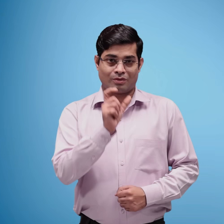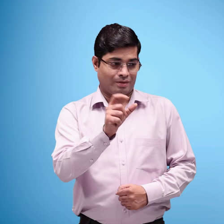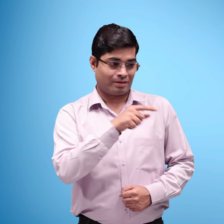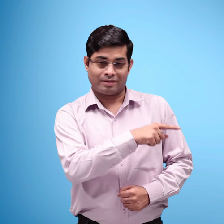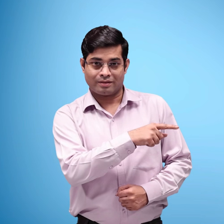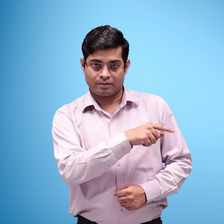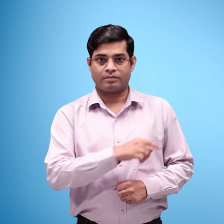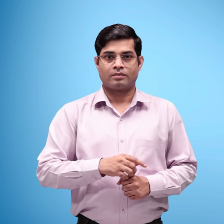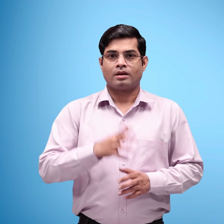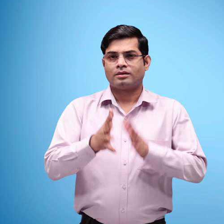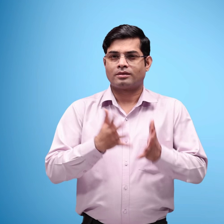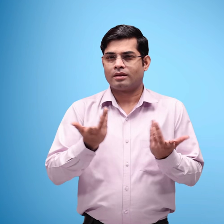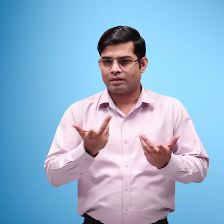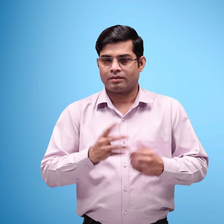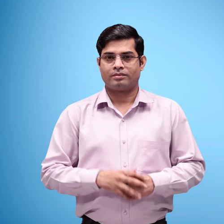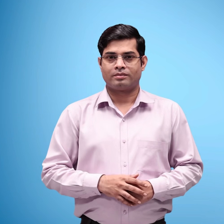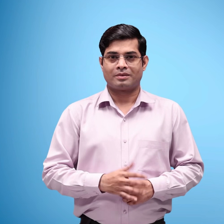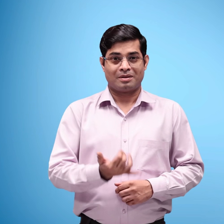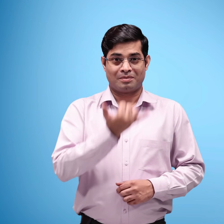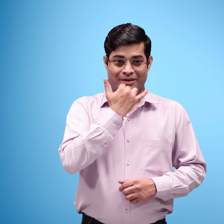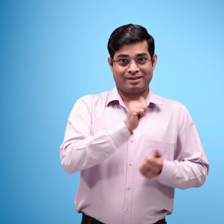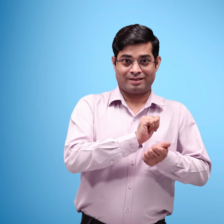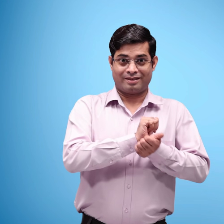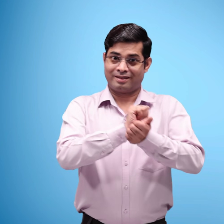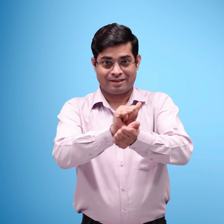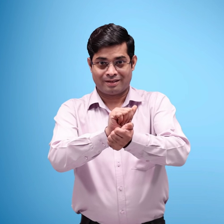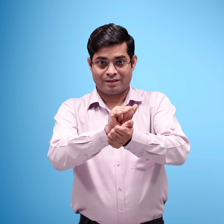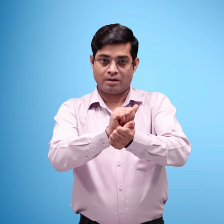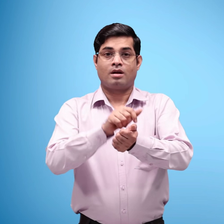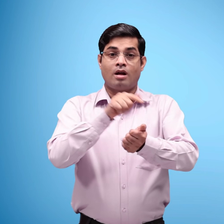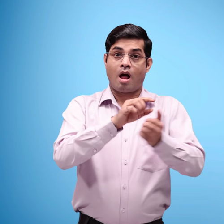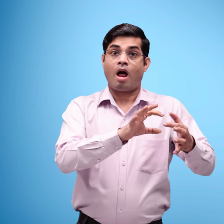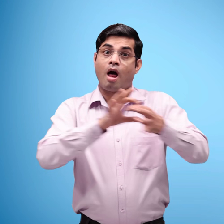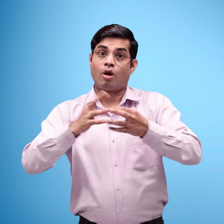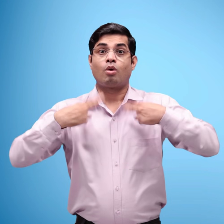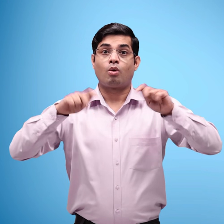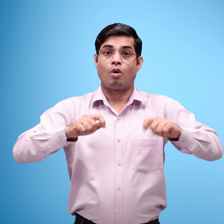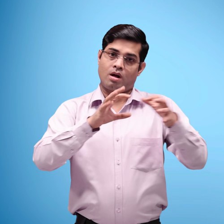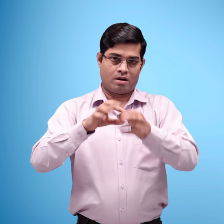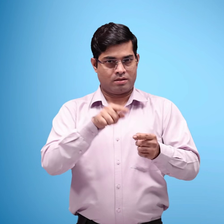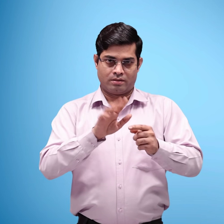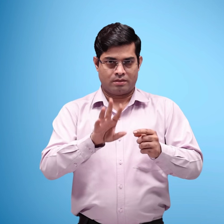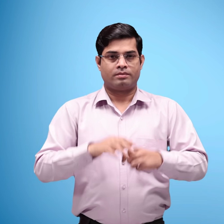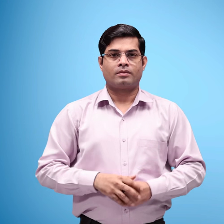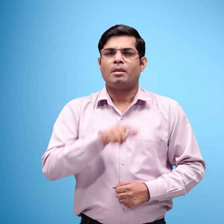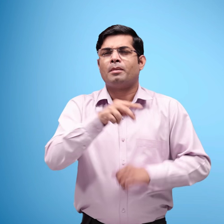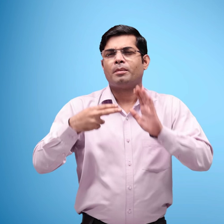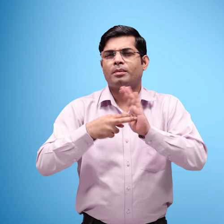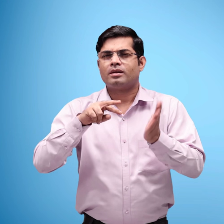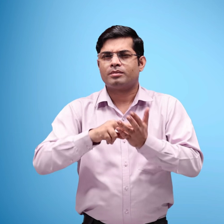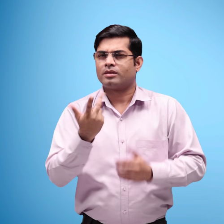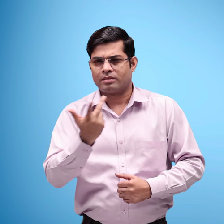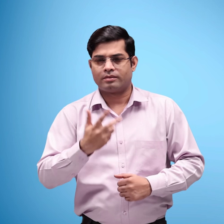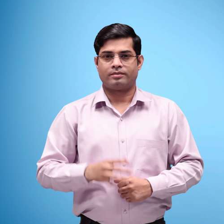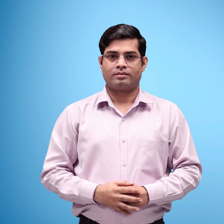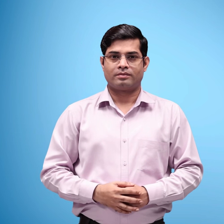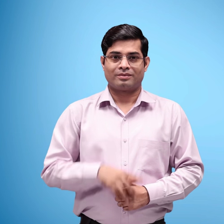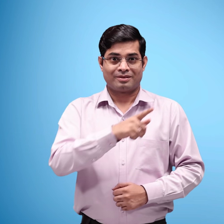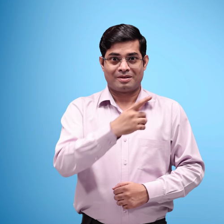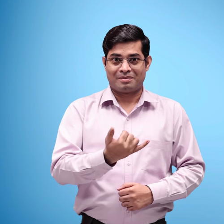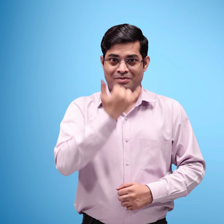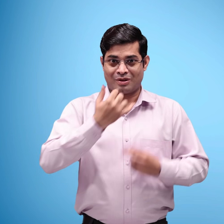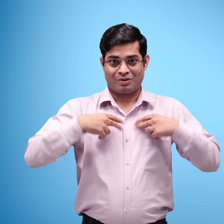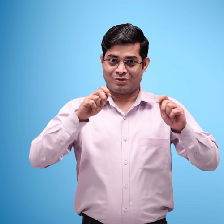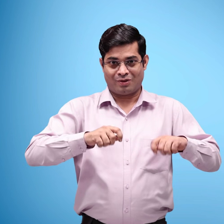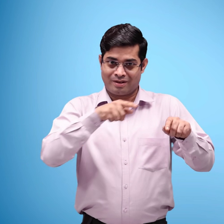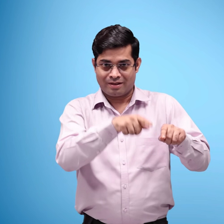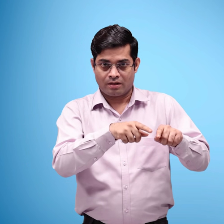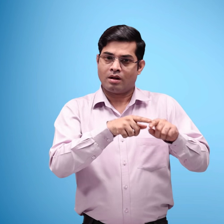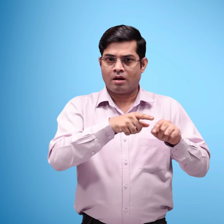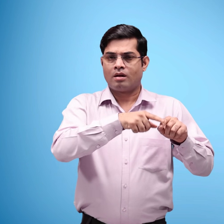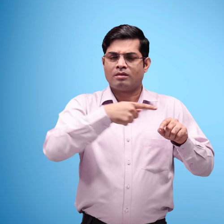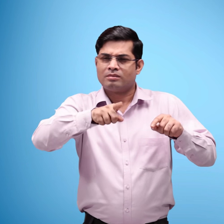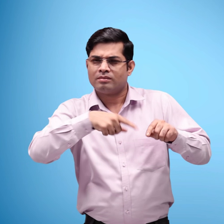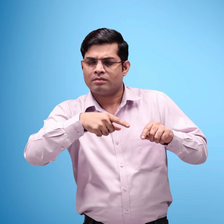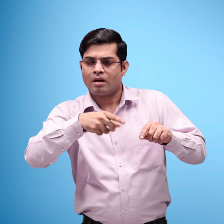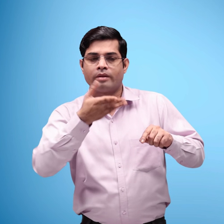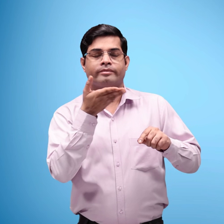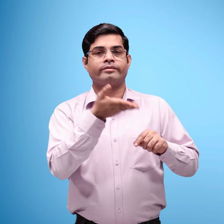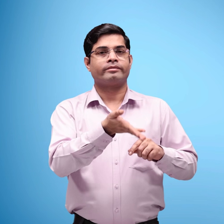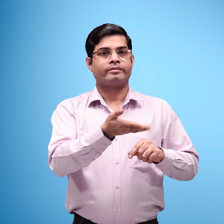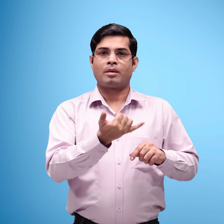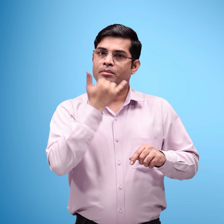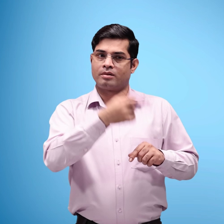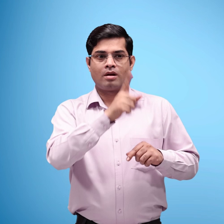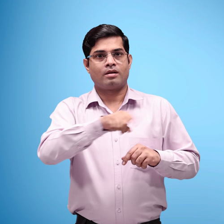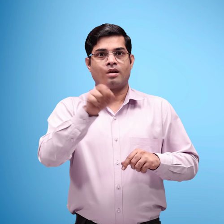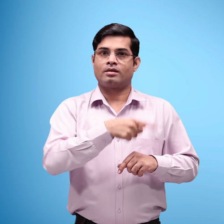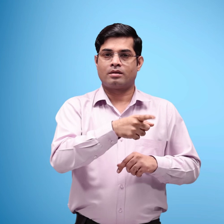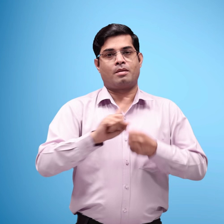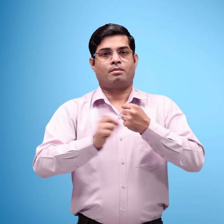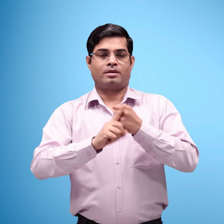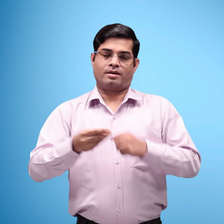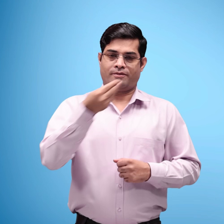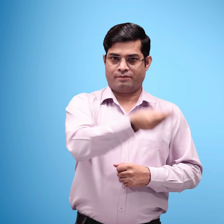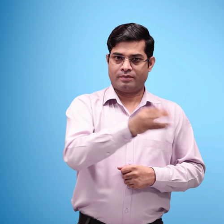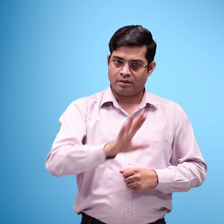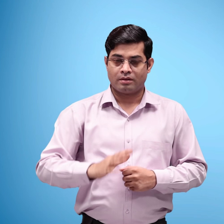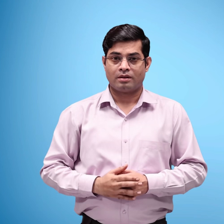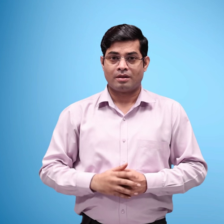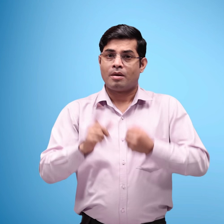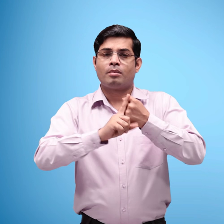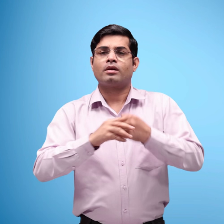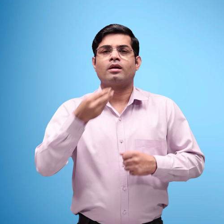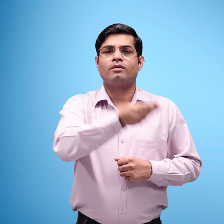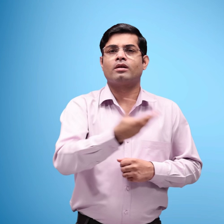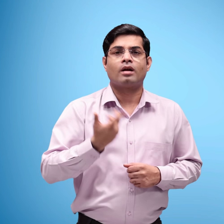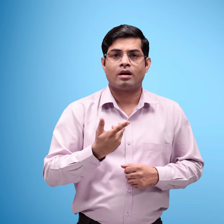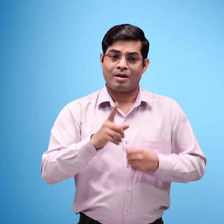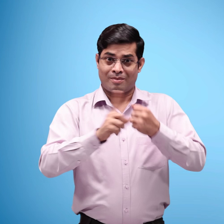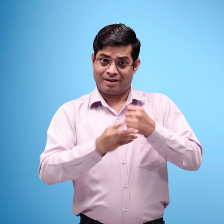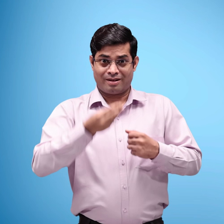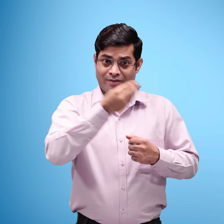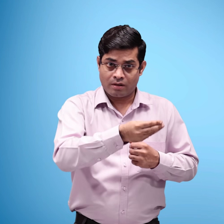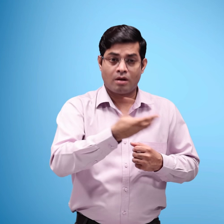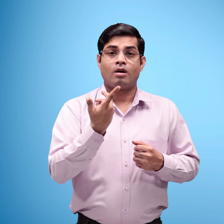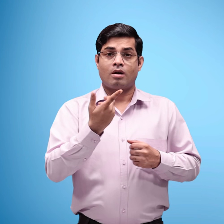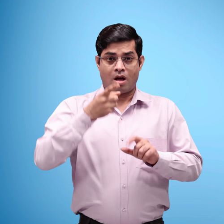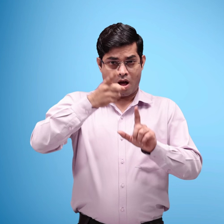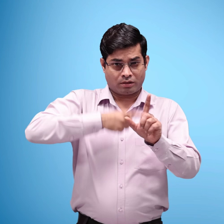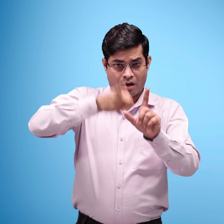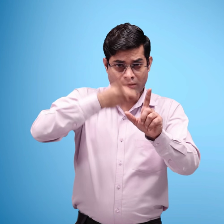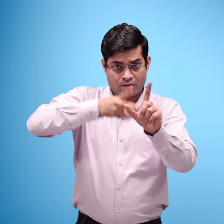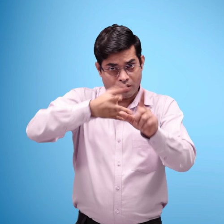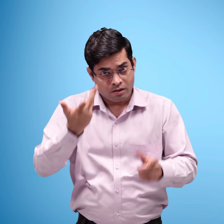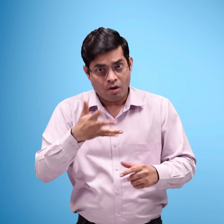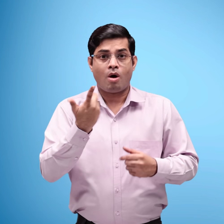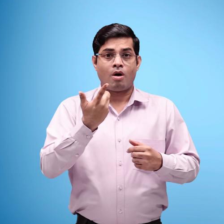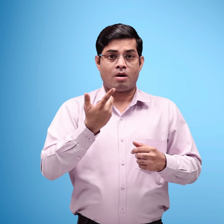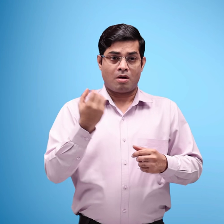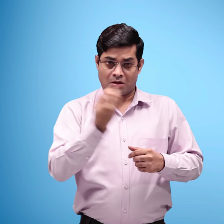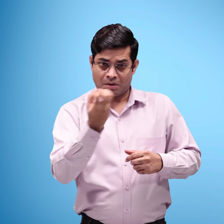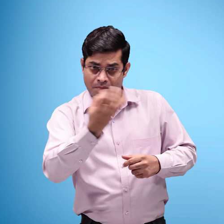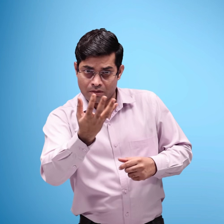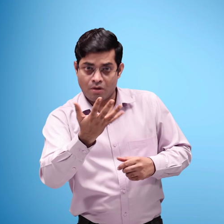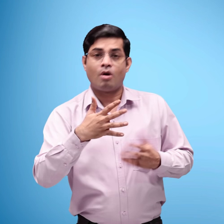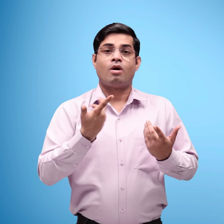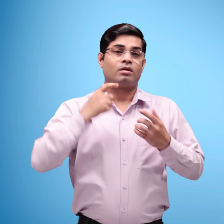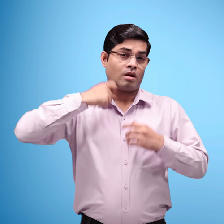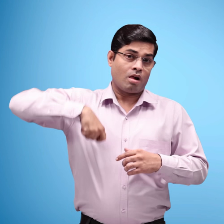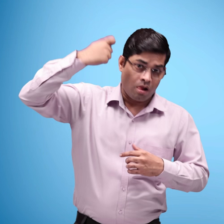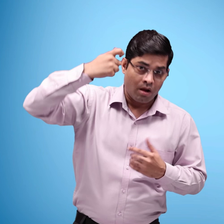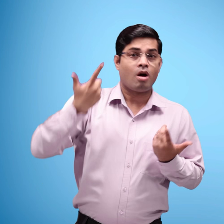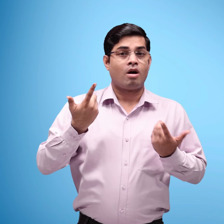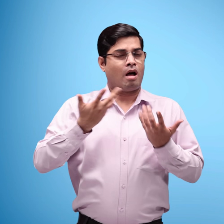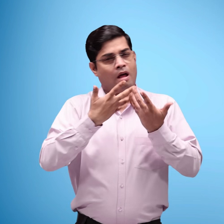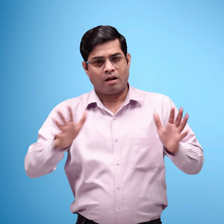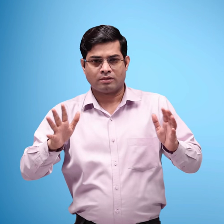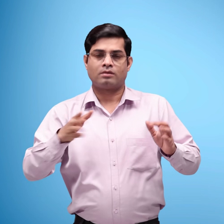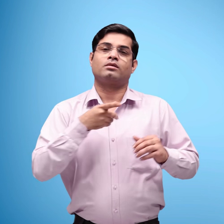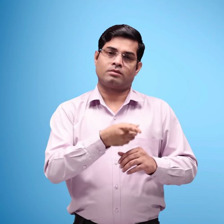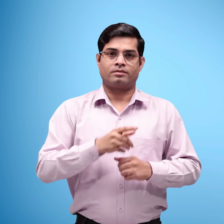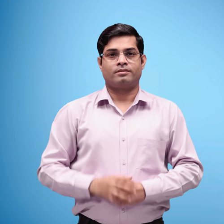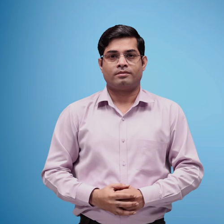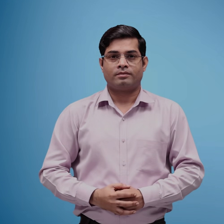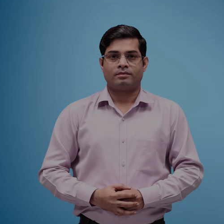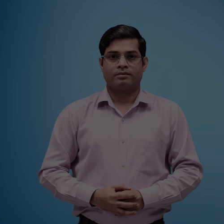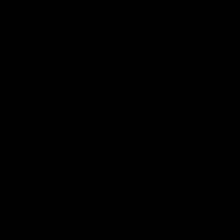Sentence This sign means sentence. In legal language, it refers to the punishment given by a court after finding a person guilty of crime. It can include various types of punishment such as jail for months or years, or death penalty, etc.